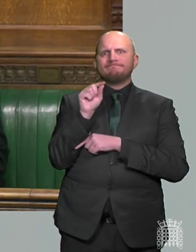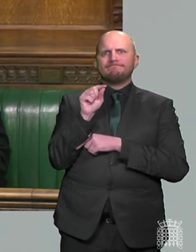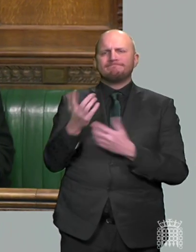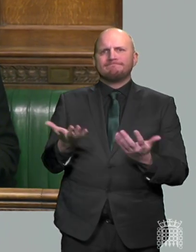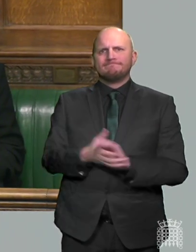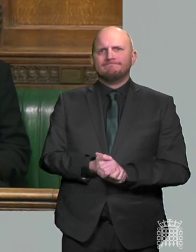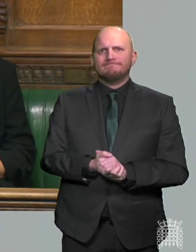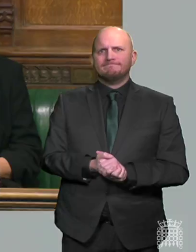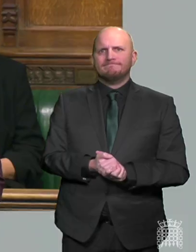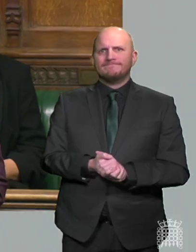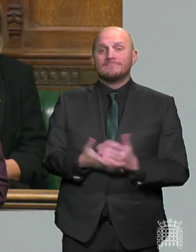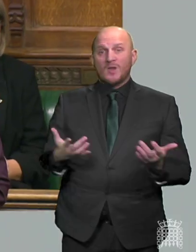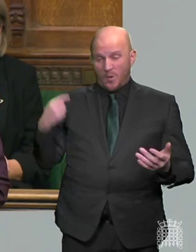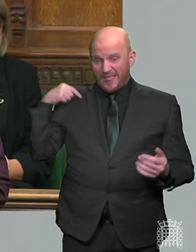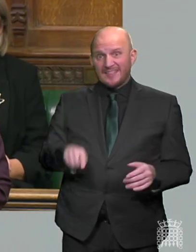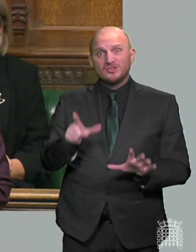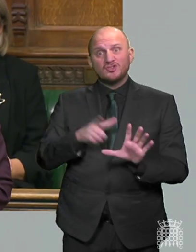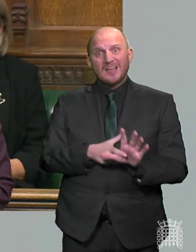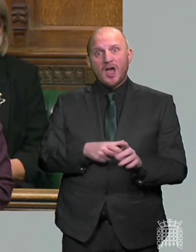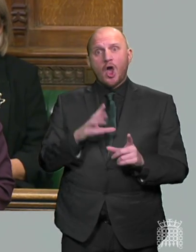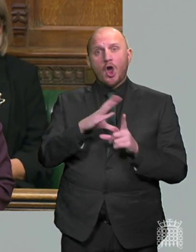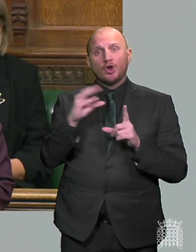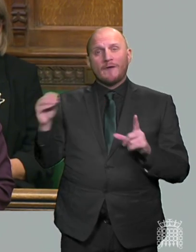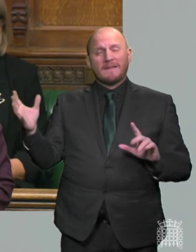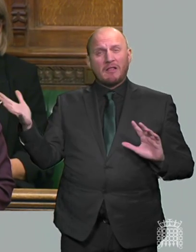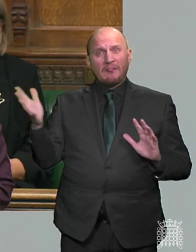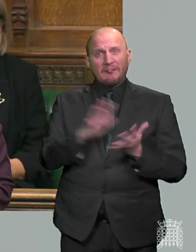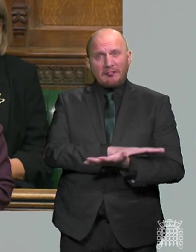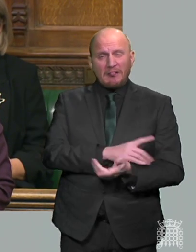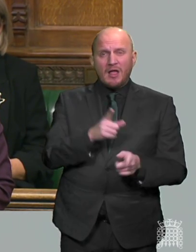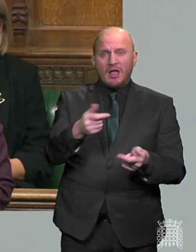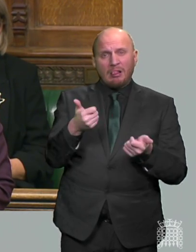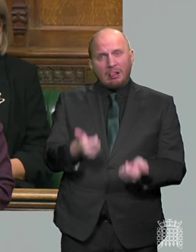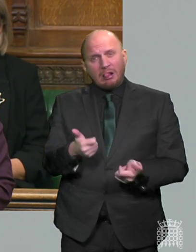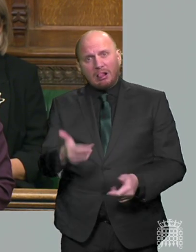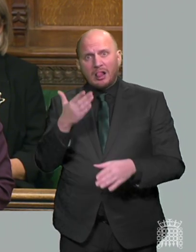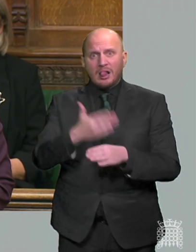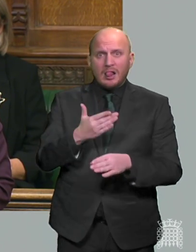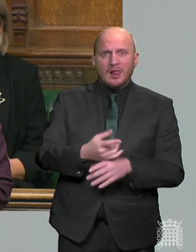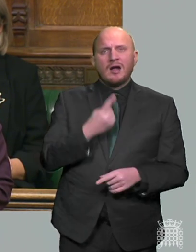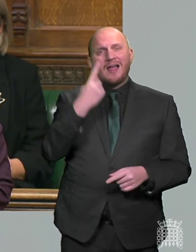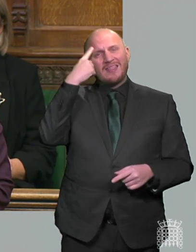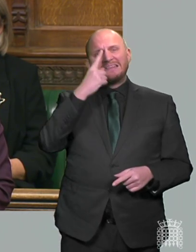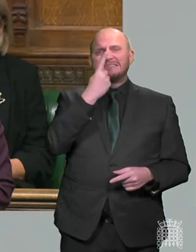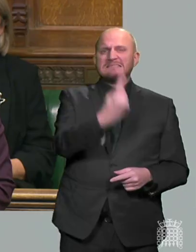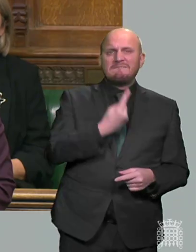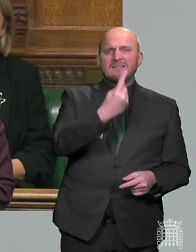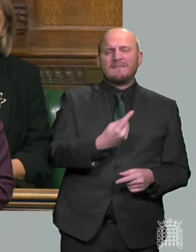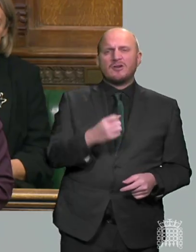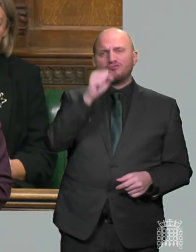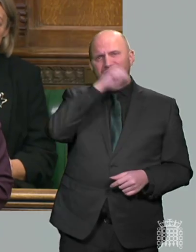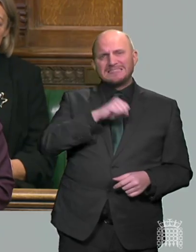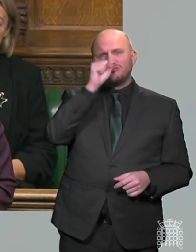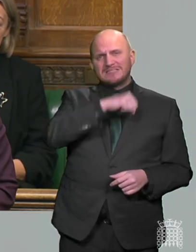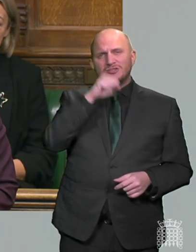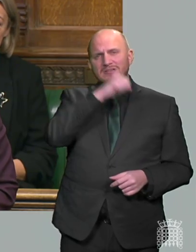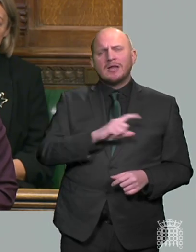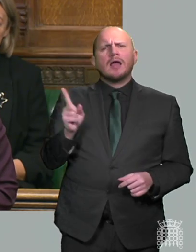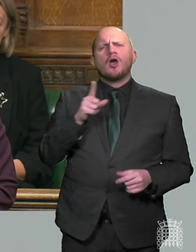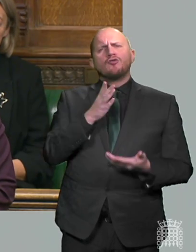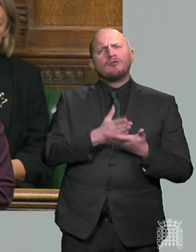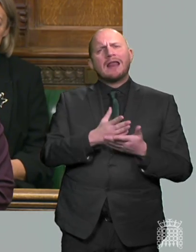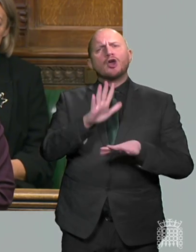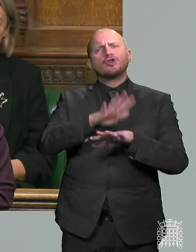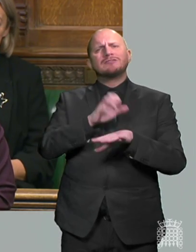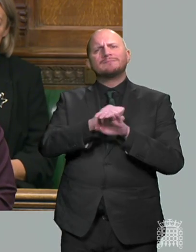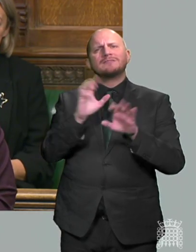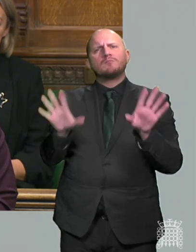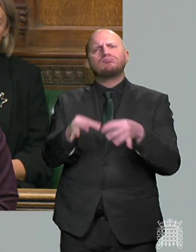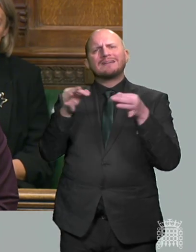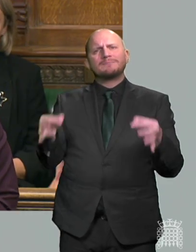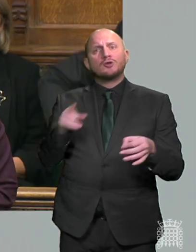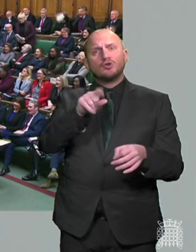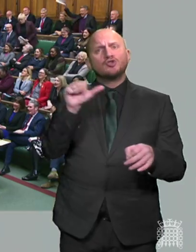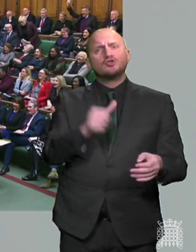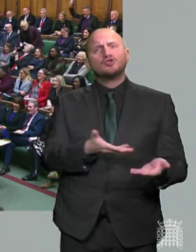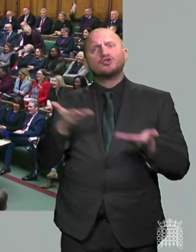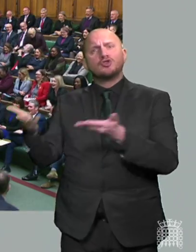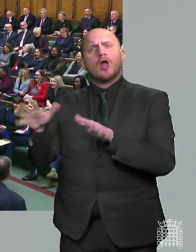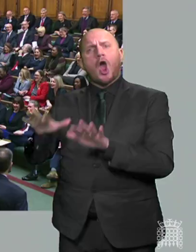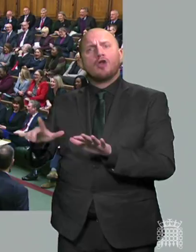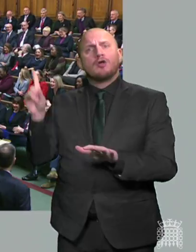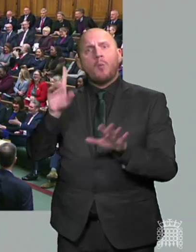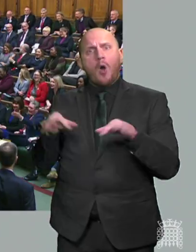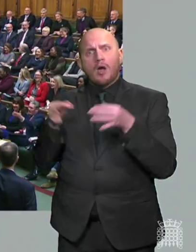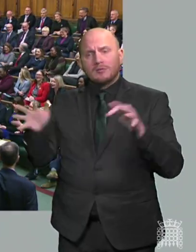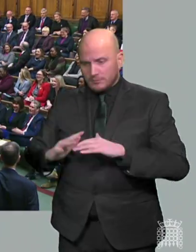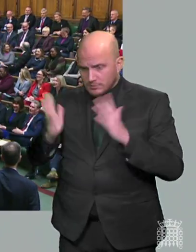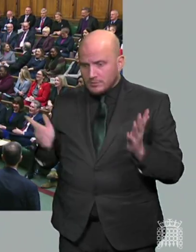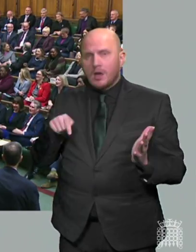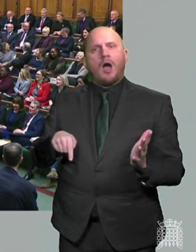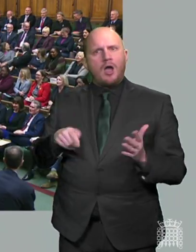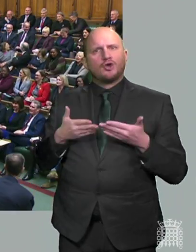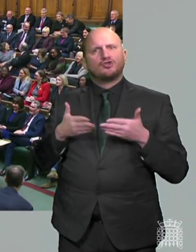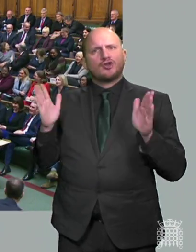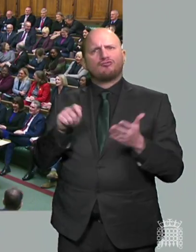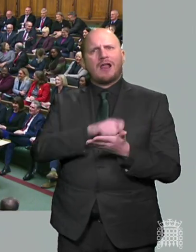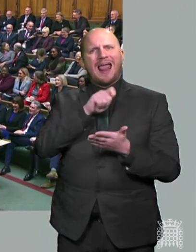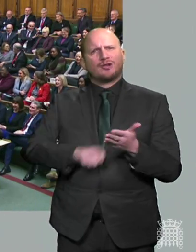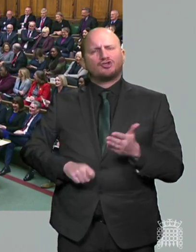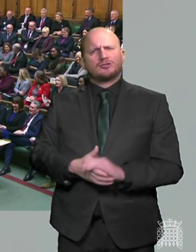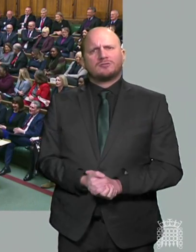Is it not the case that, after a year of Tory chaos, incompetence and self-indulgence, the best Christmas present the Prime Minister could give to the British people is a general election?